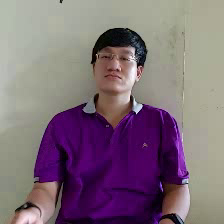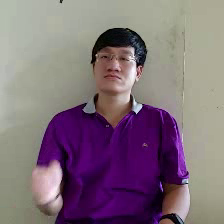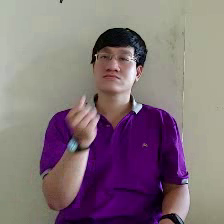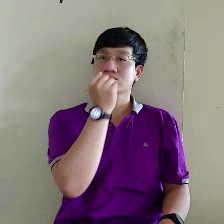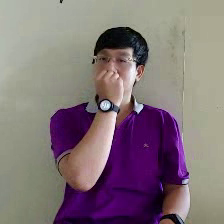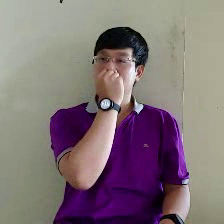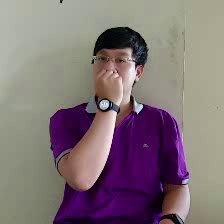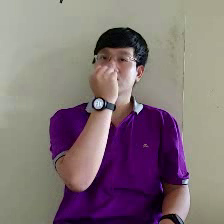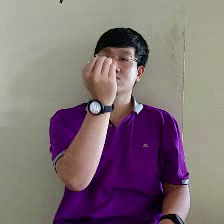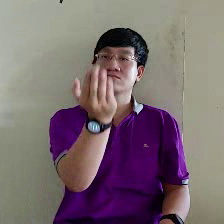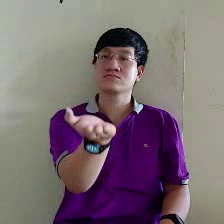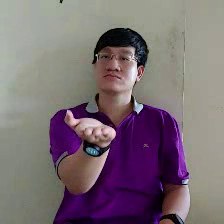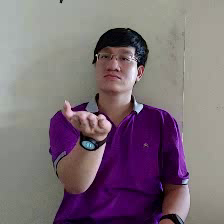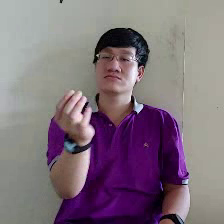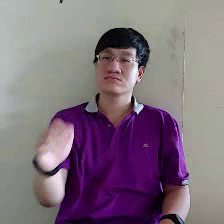Cảm ơn